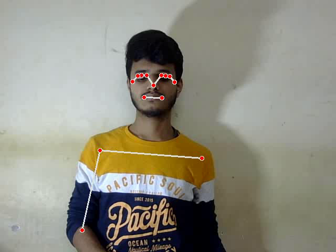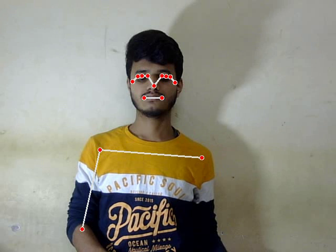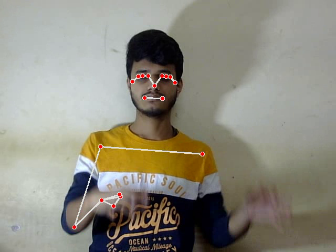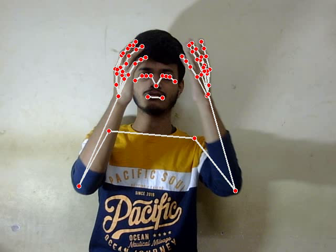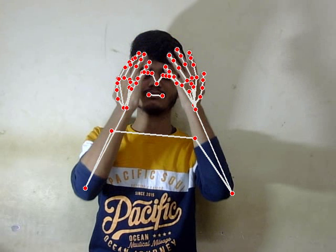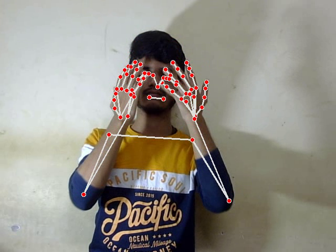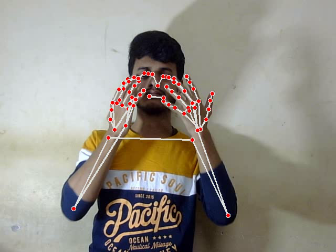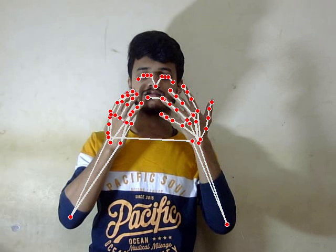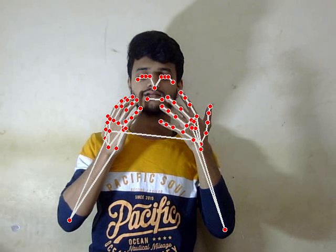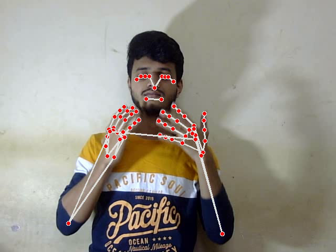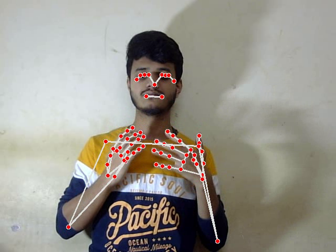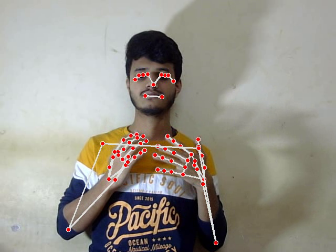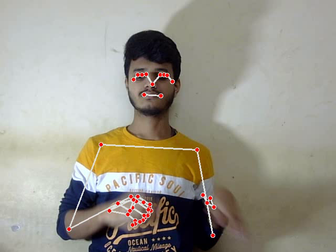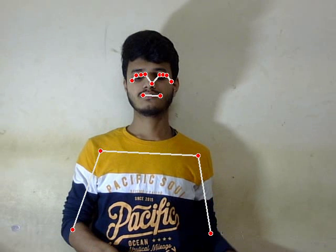sad